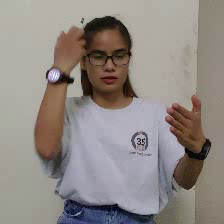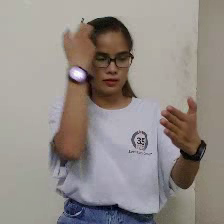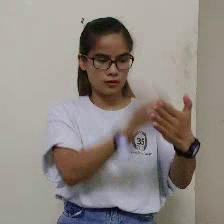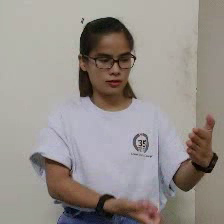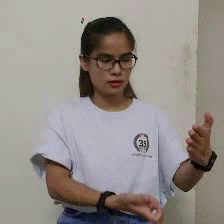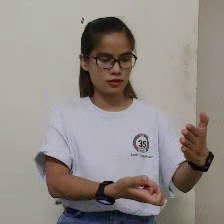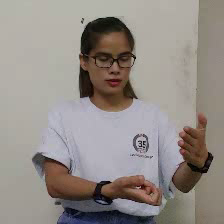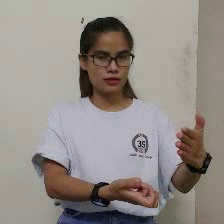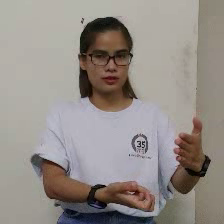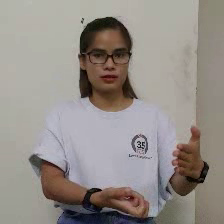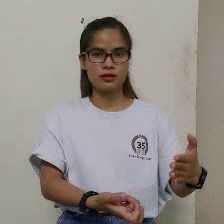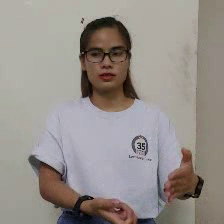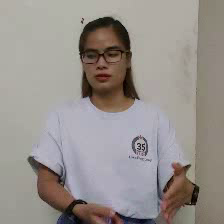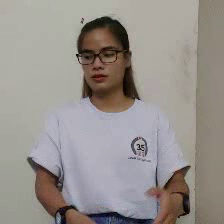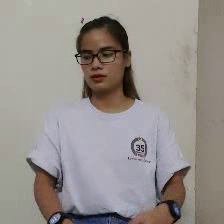Phạt